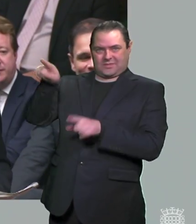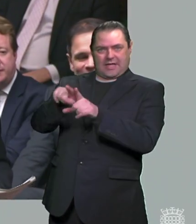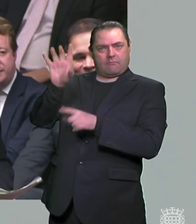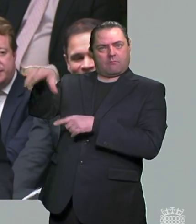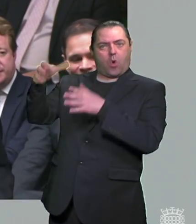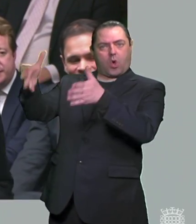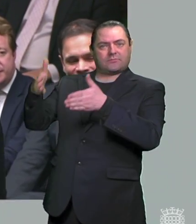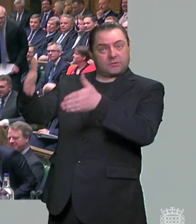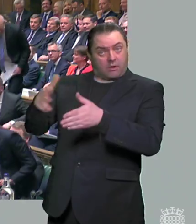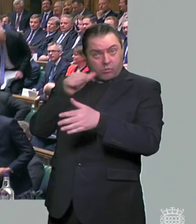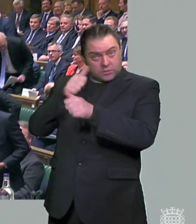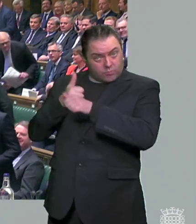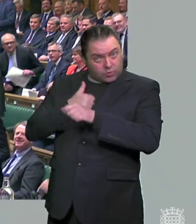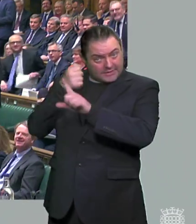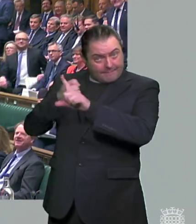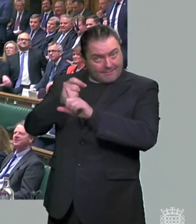Will he support our campaign?